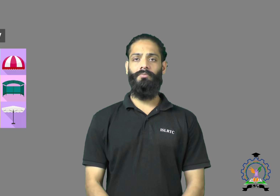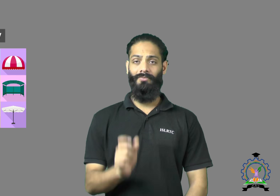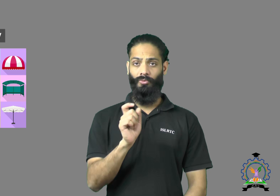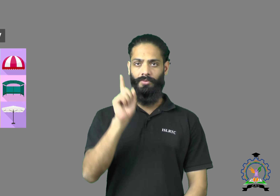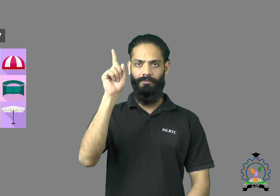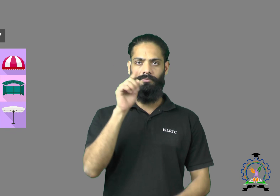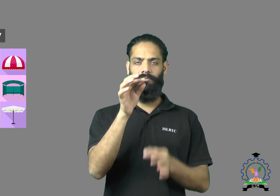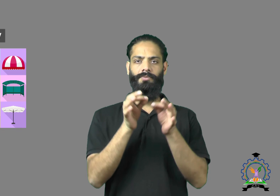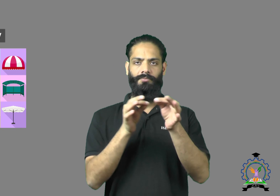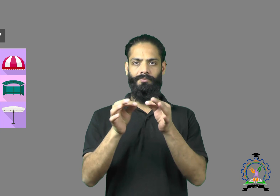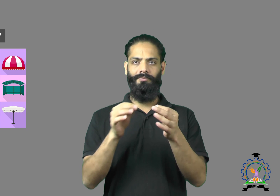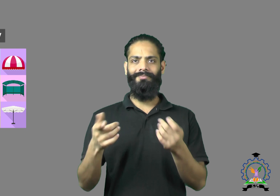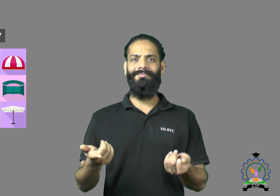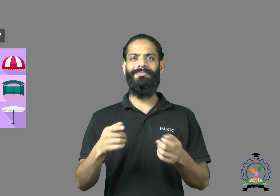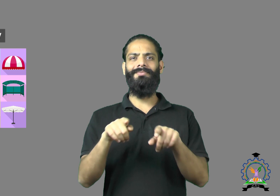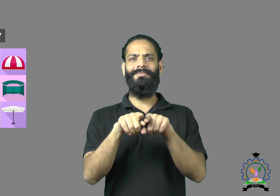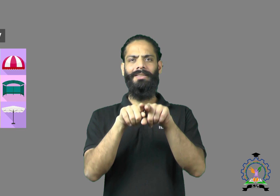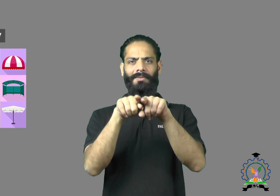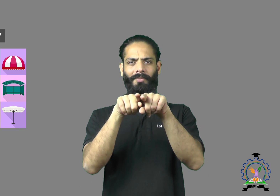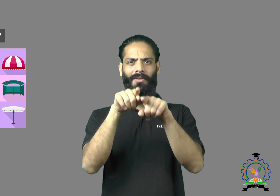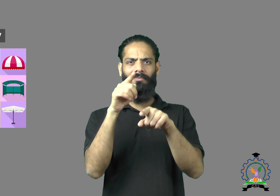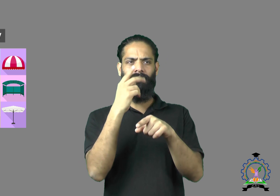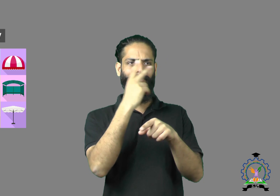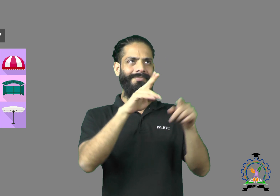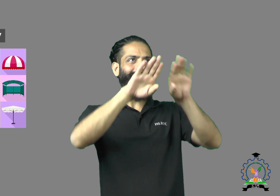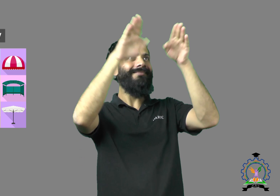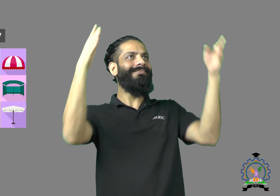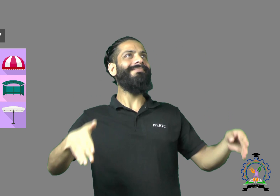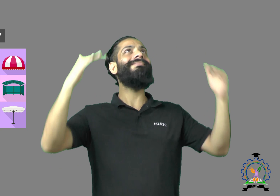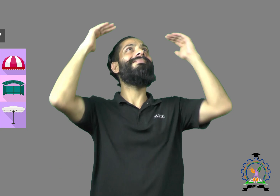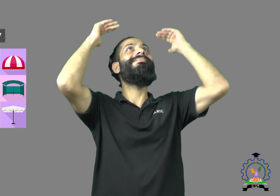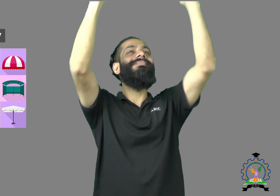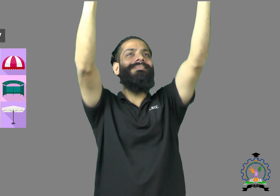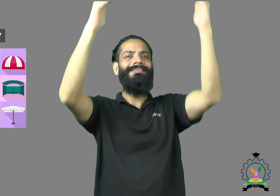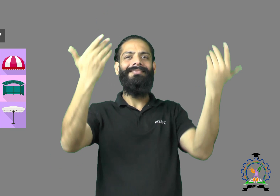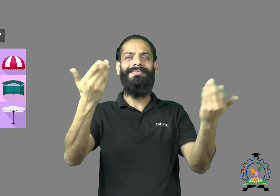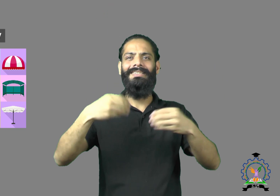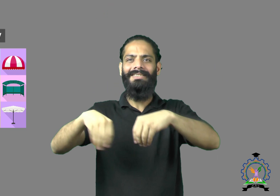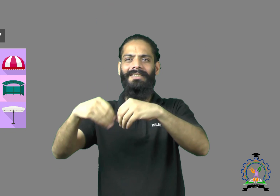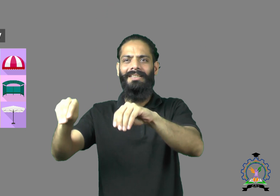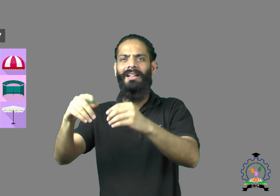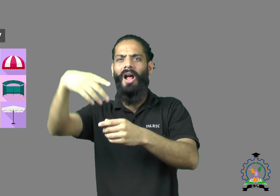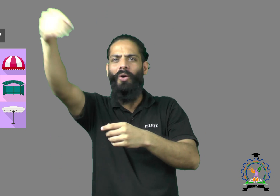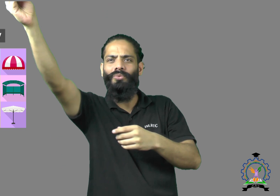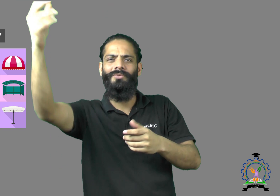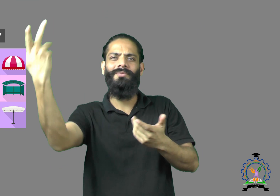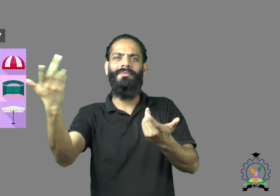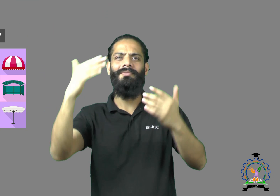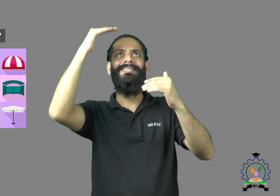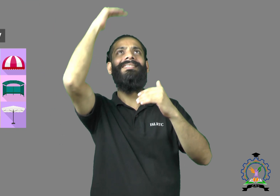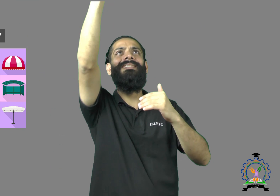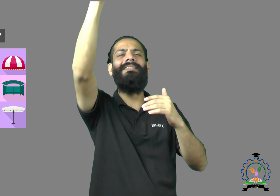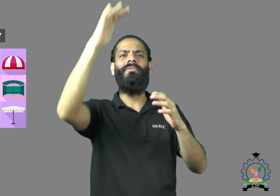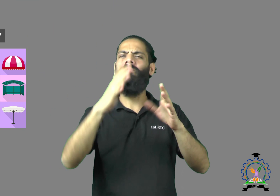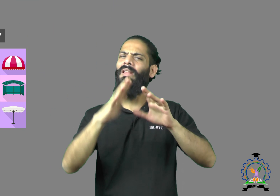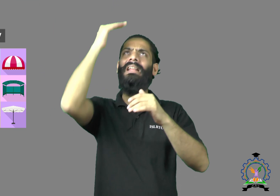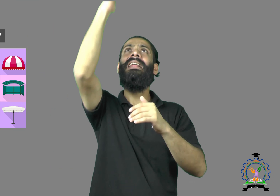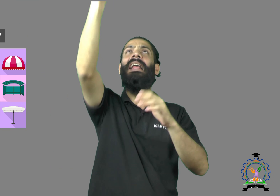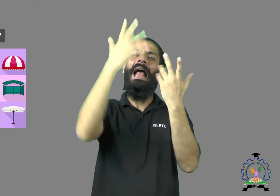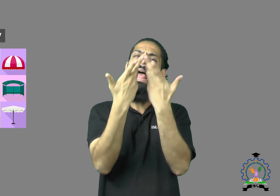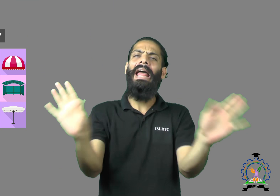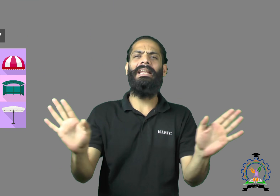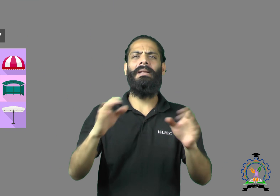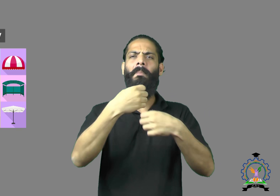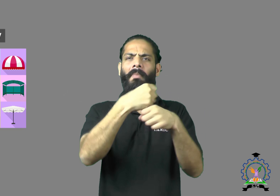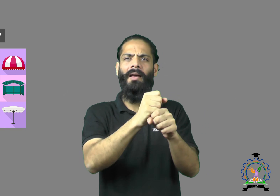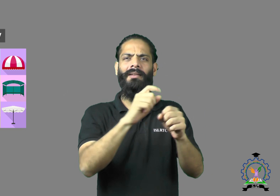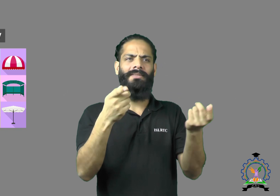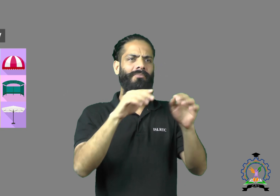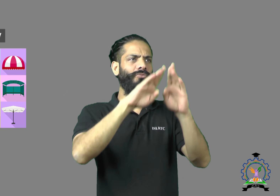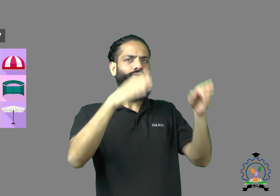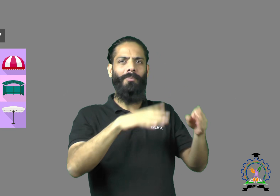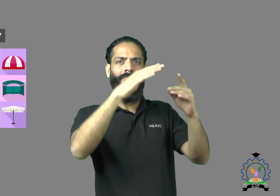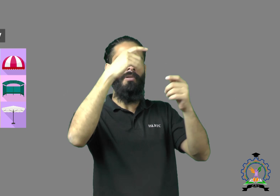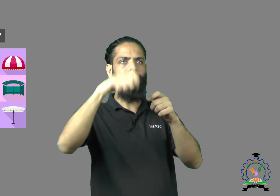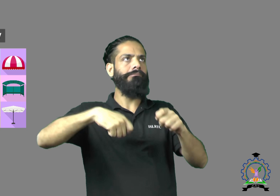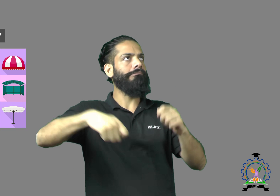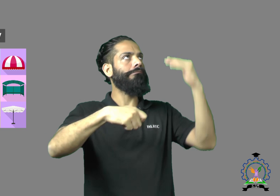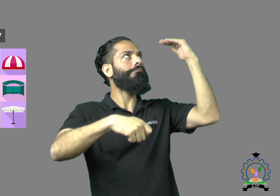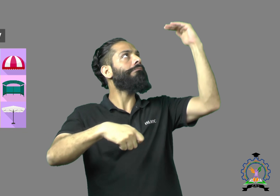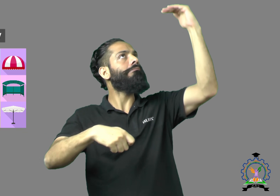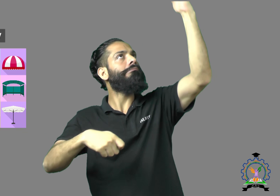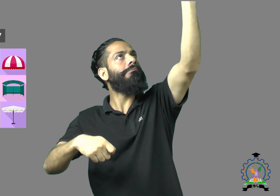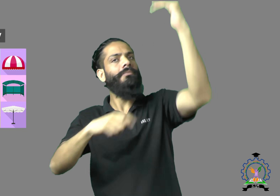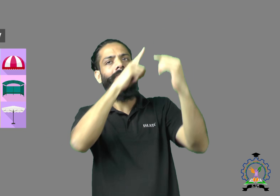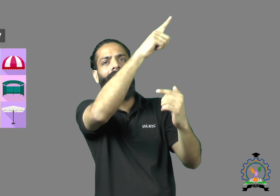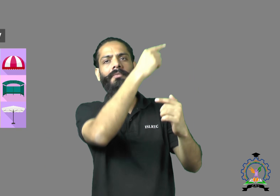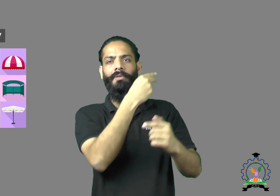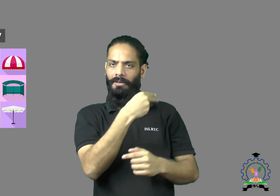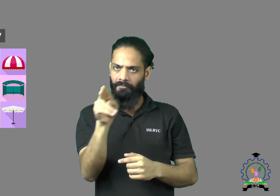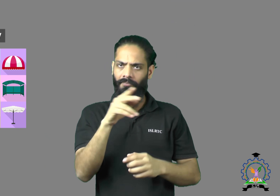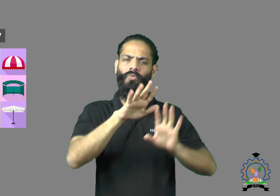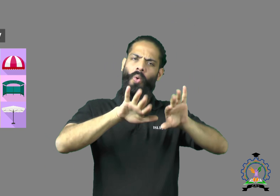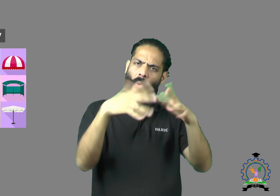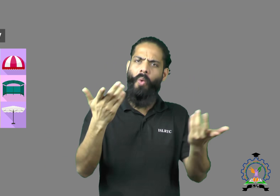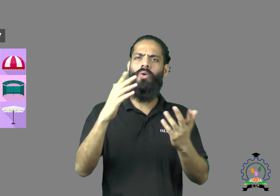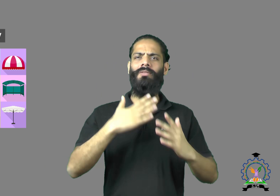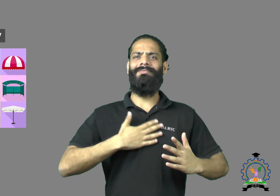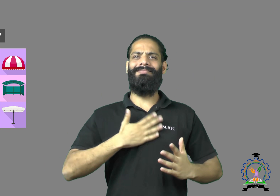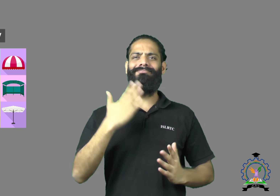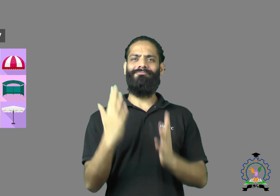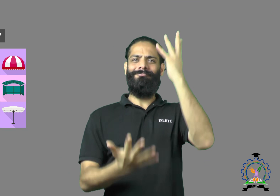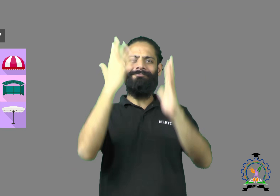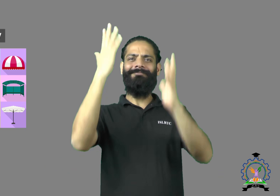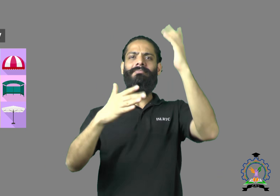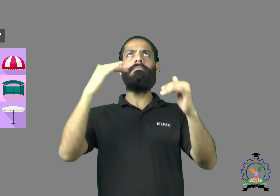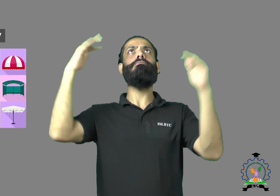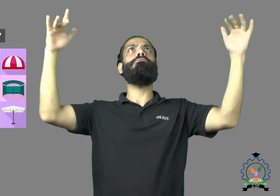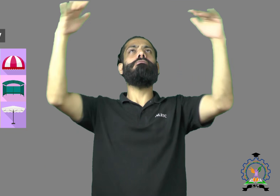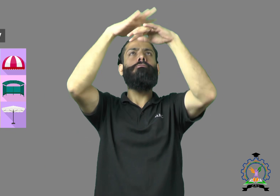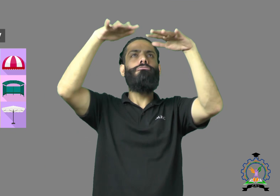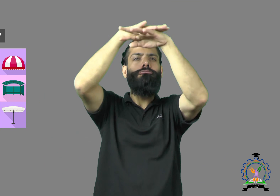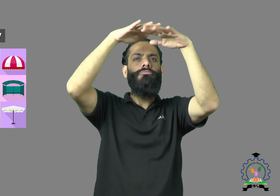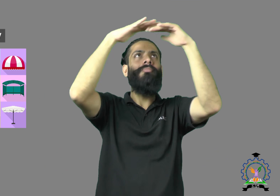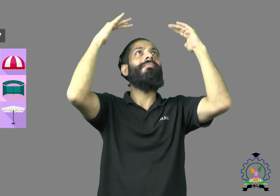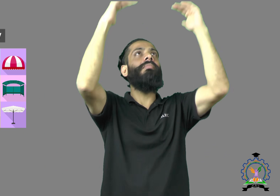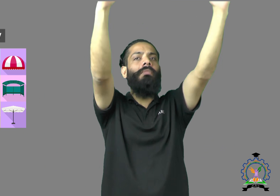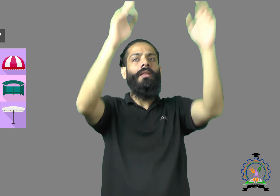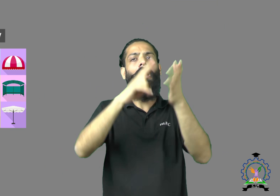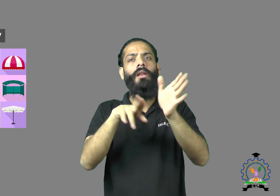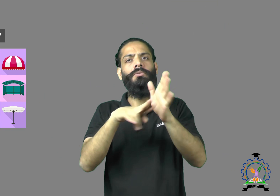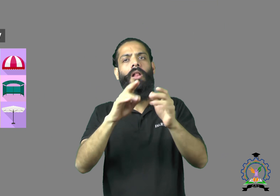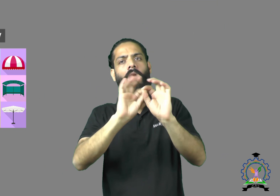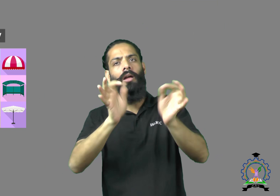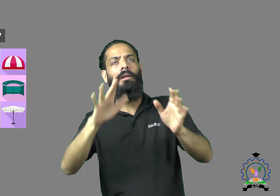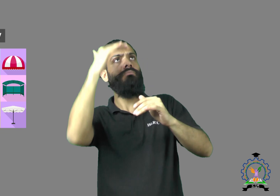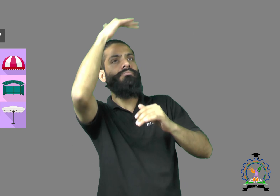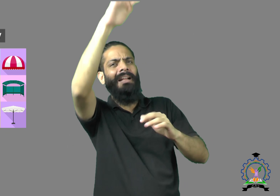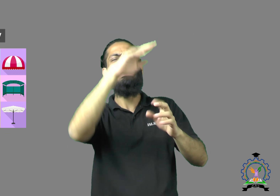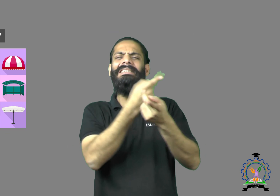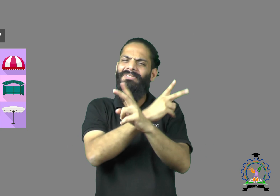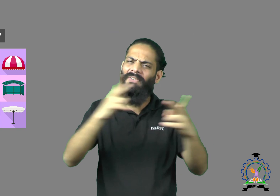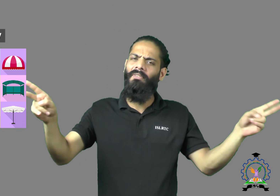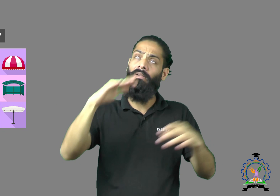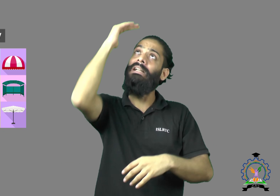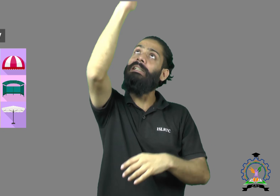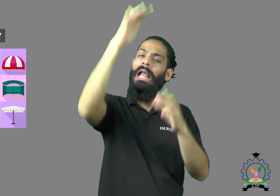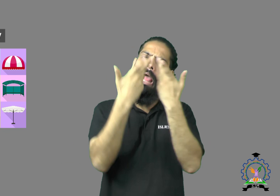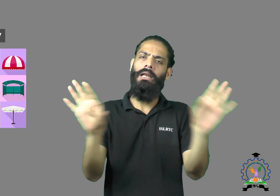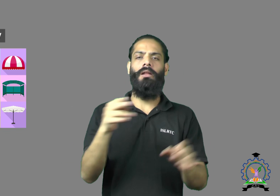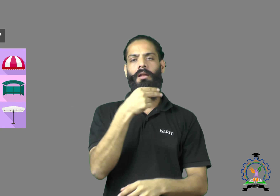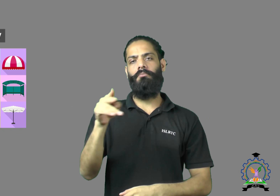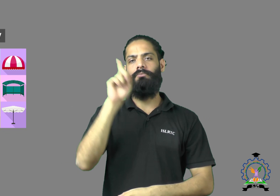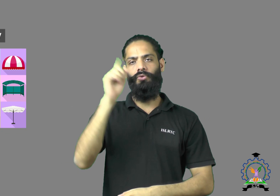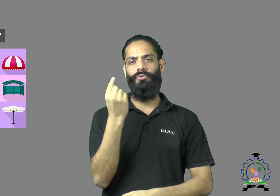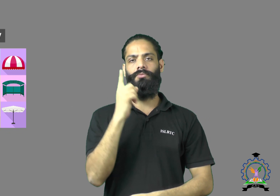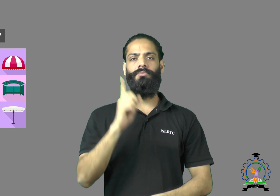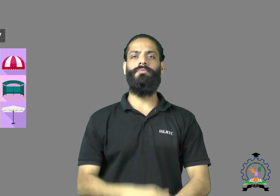Canopy